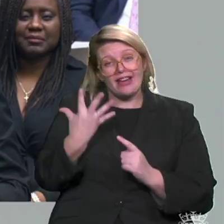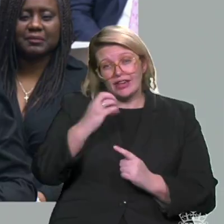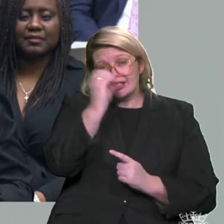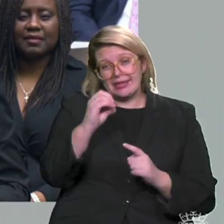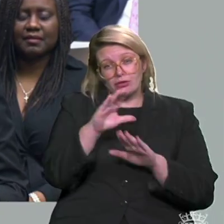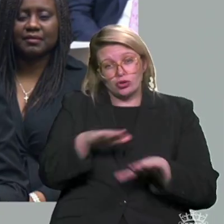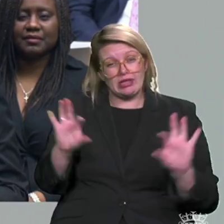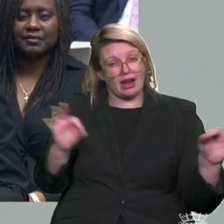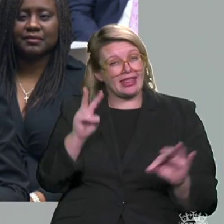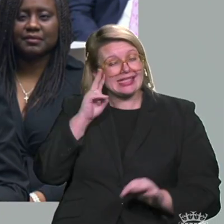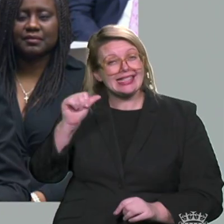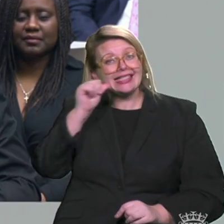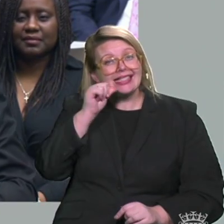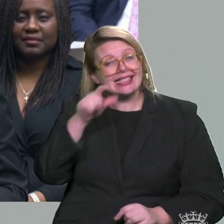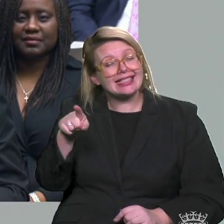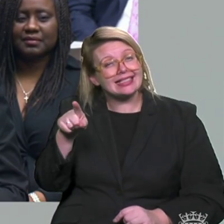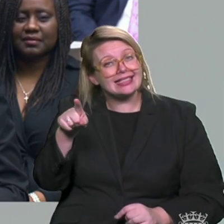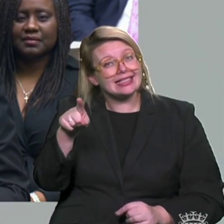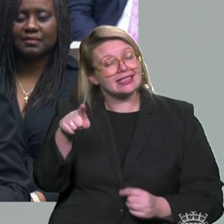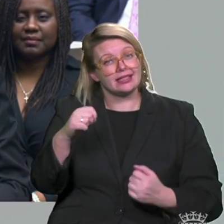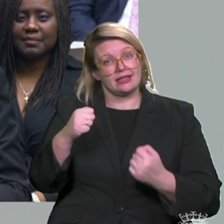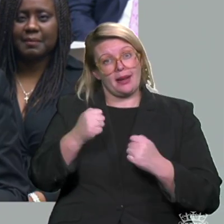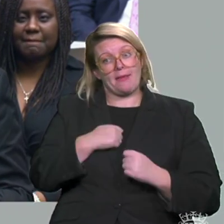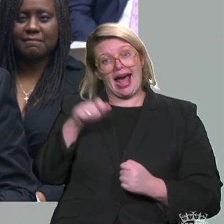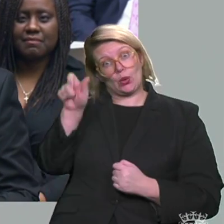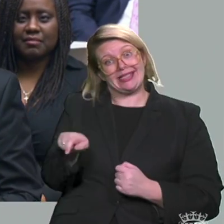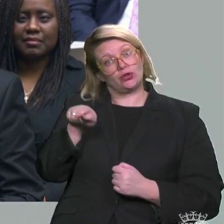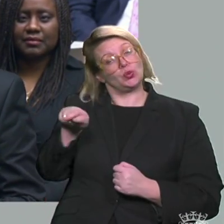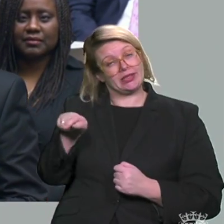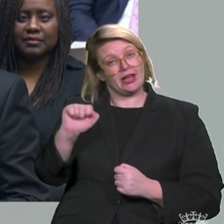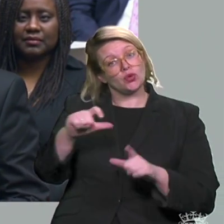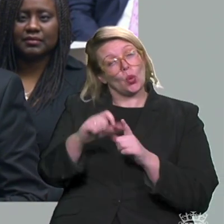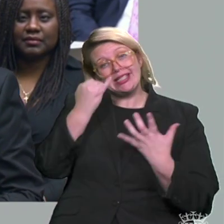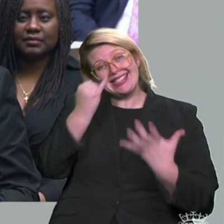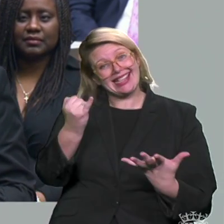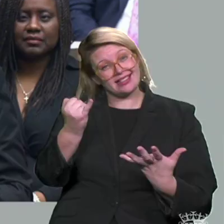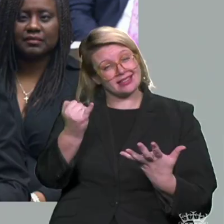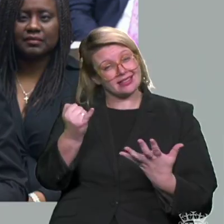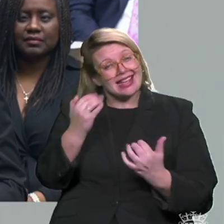My constituent Mr Faqirzai’s six-year-old daughter has never seen an NHS dentist.